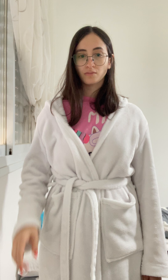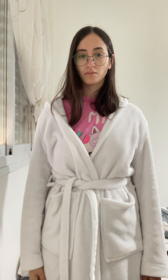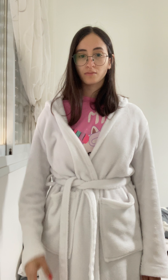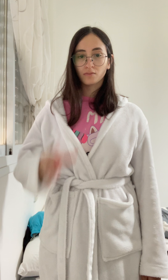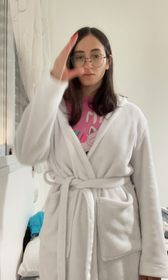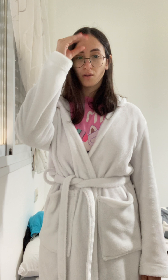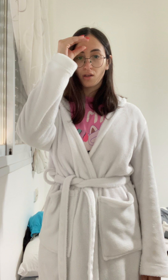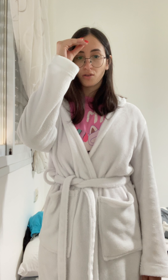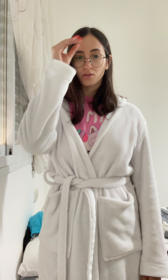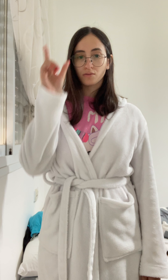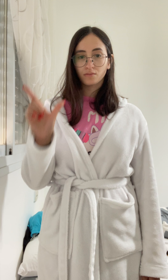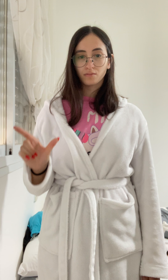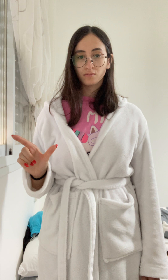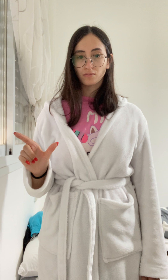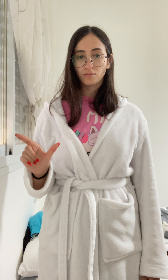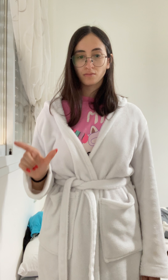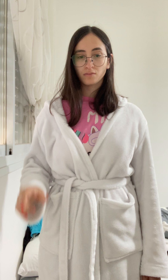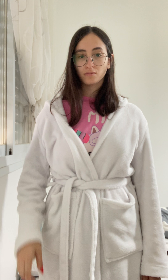איש